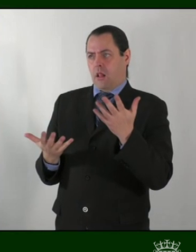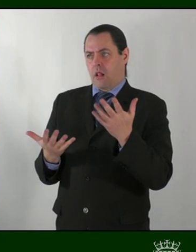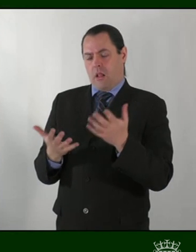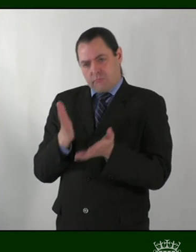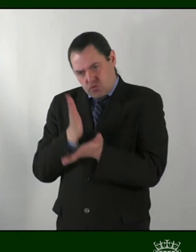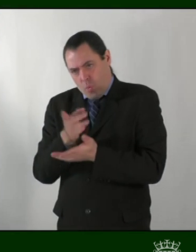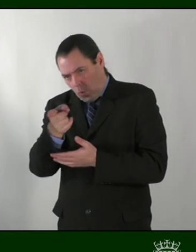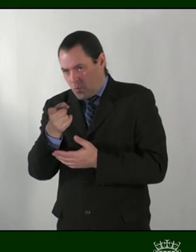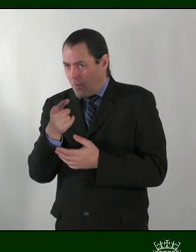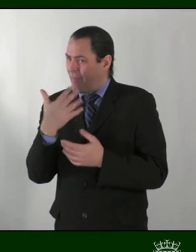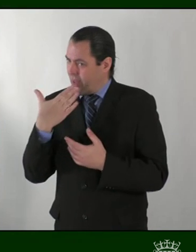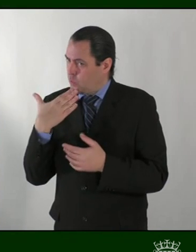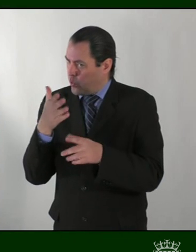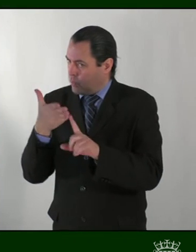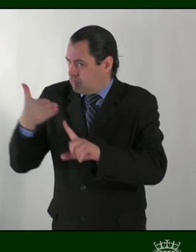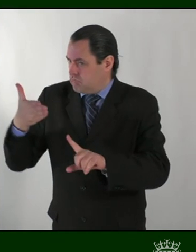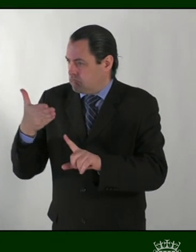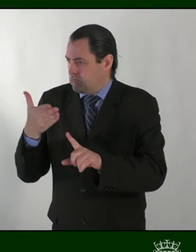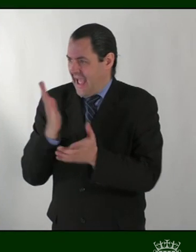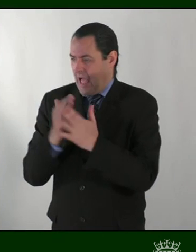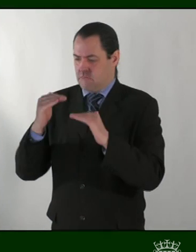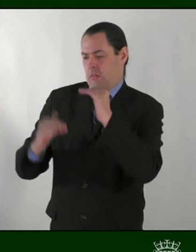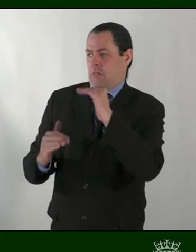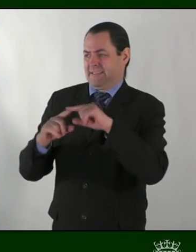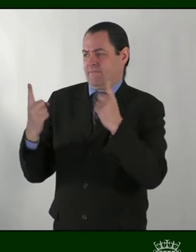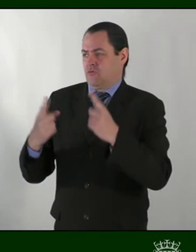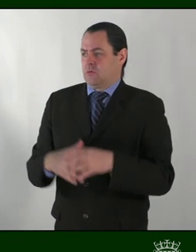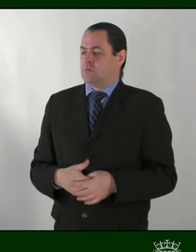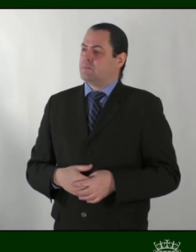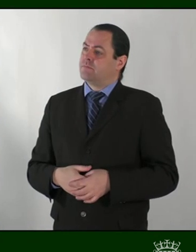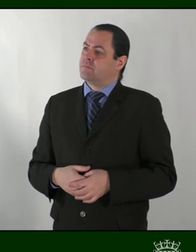I am glad the Prime Minister at least acknowledges that point about the treaty.